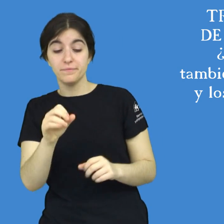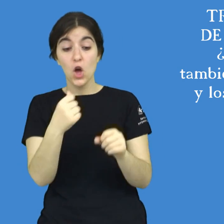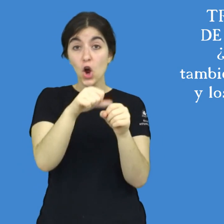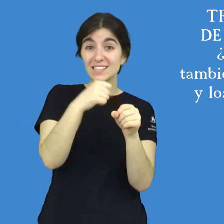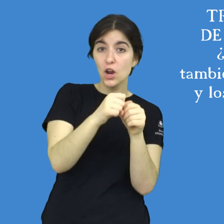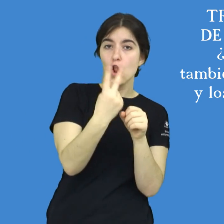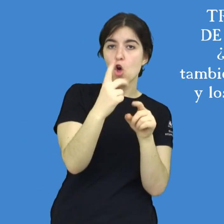colesterol